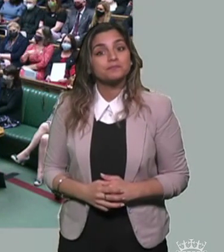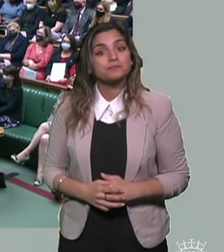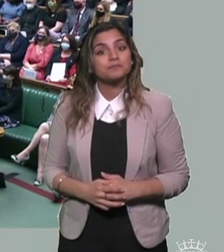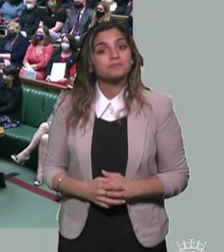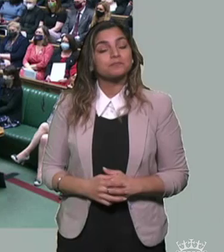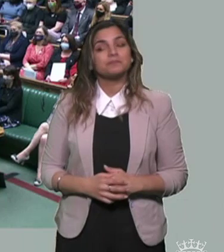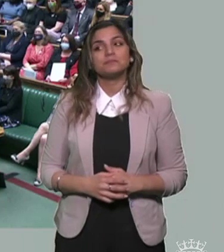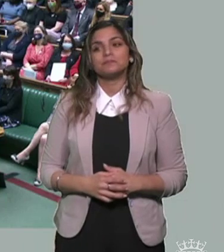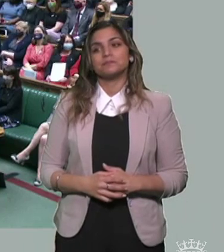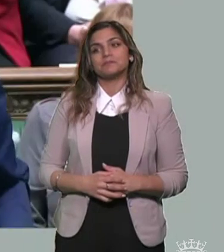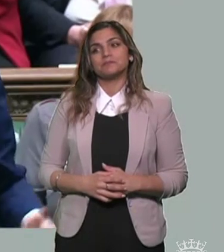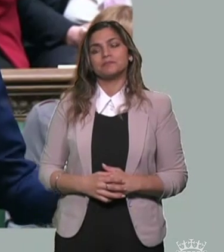Vote Labour, wait longer.